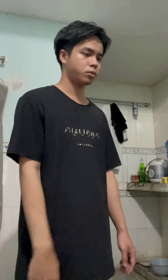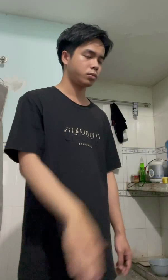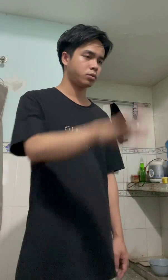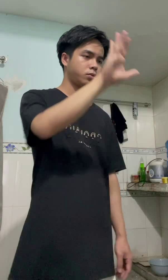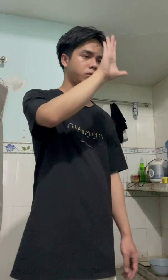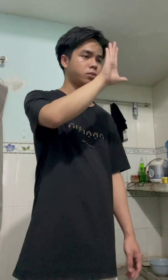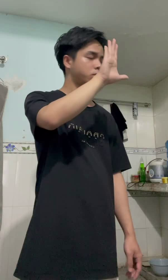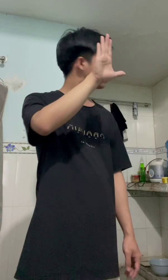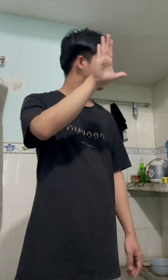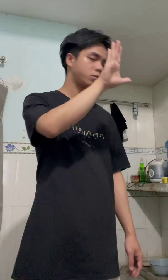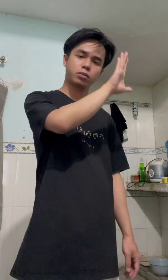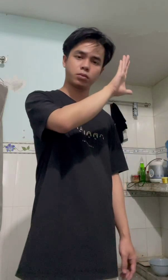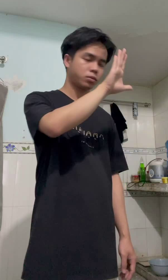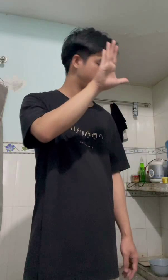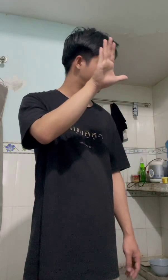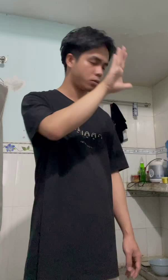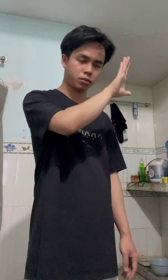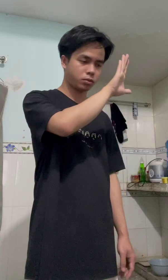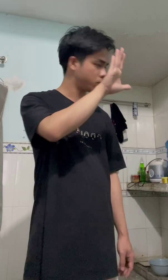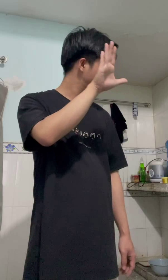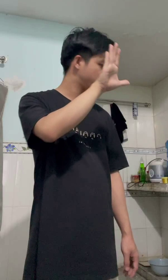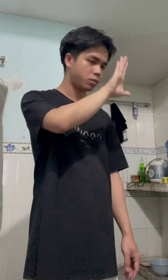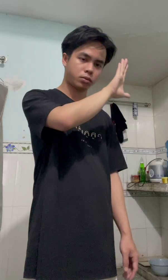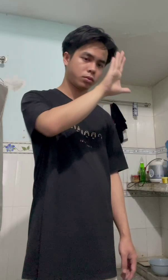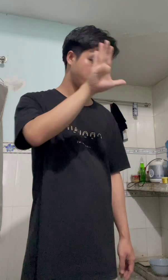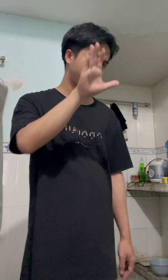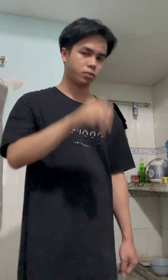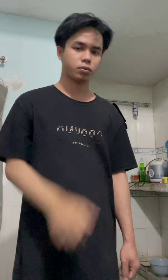khong dong y